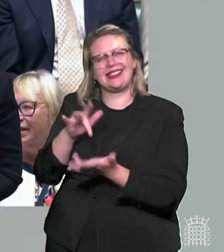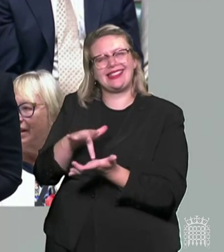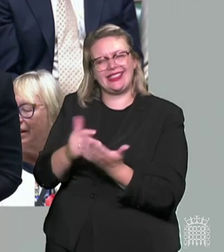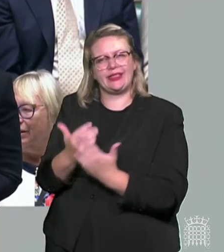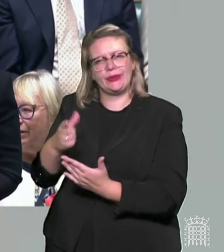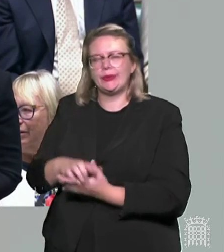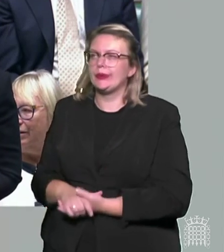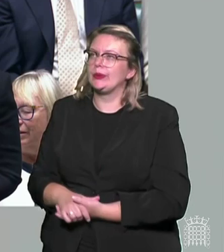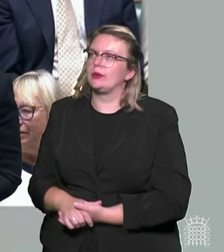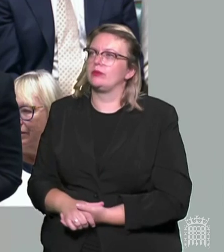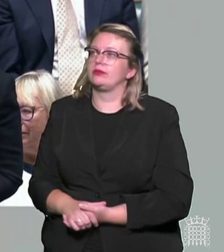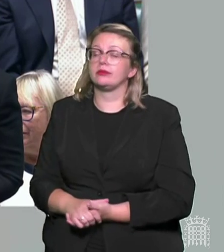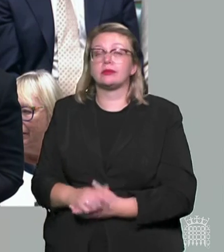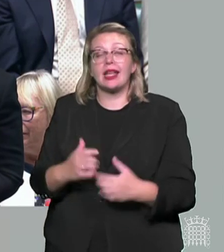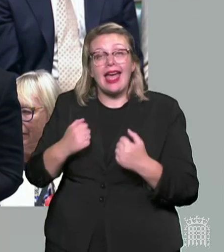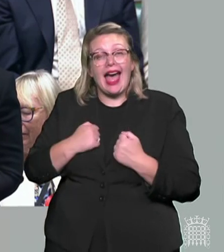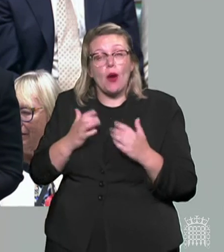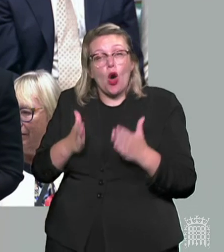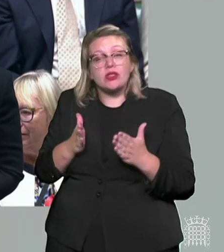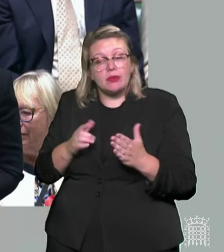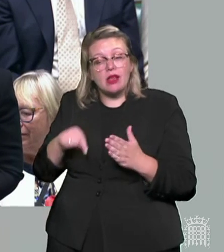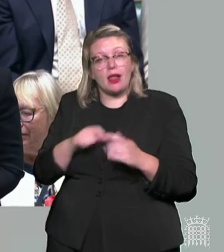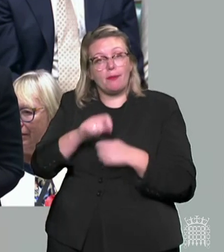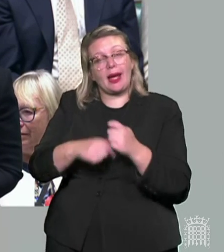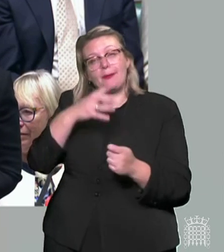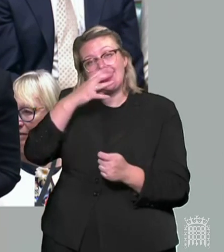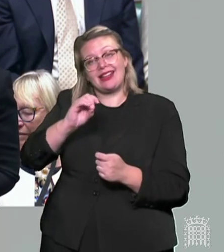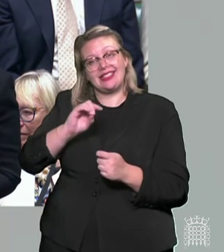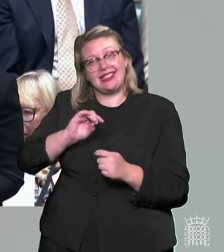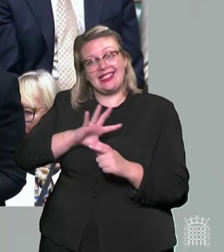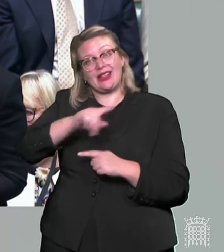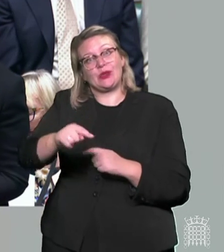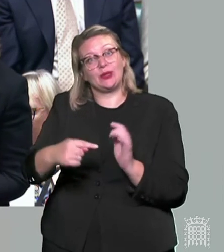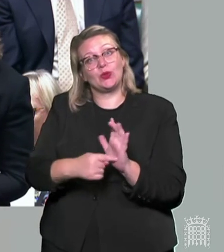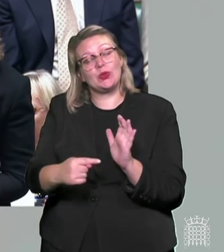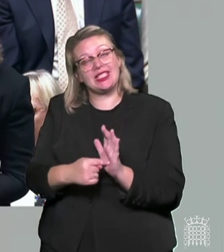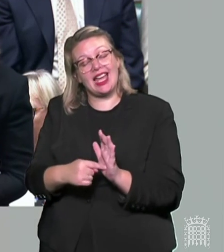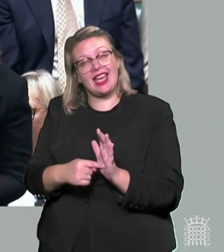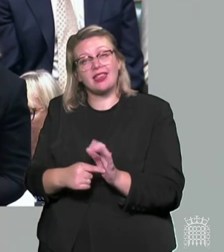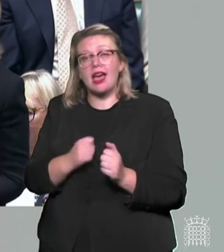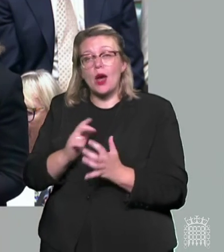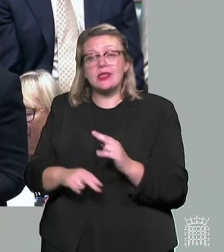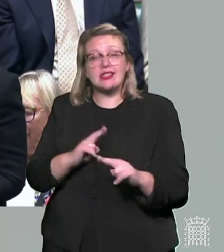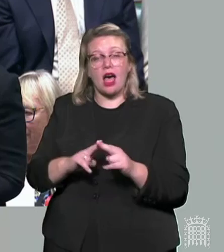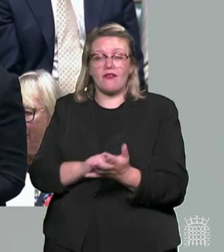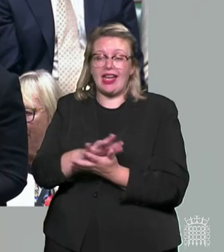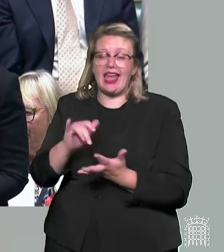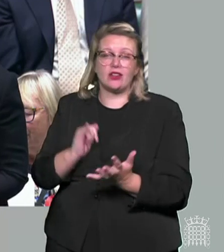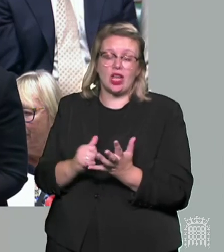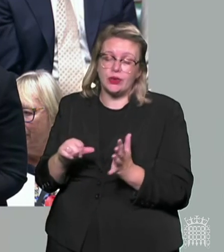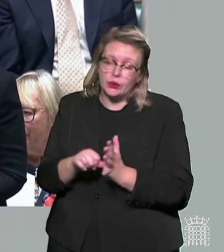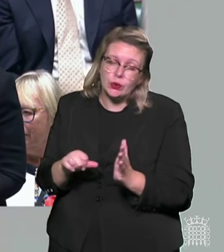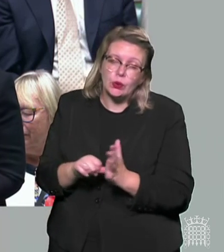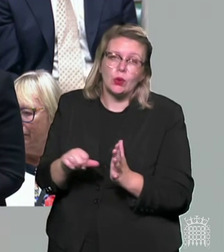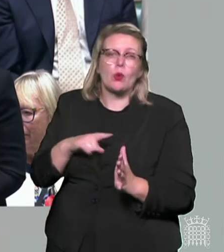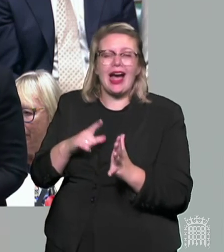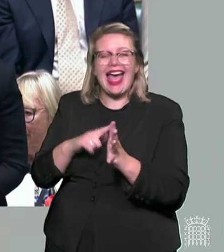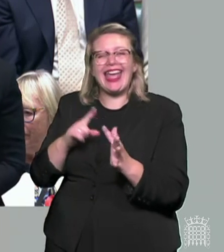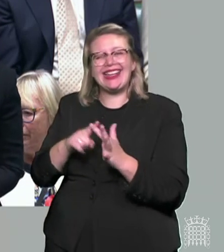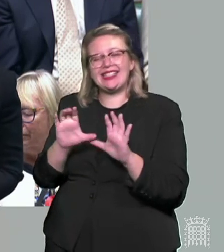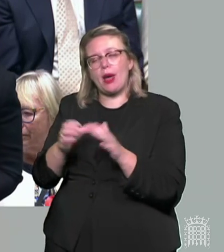Our brilliant hospital turns 90 next Tuesday, but our heroic NHS staff are hampered by the size of the A&E department.